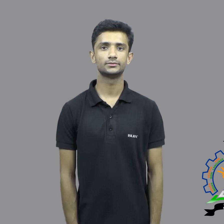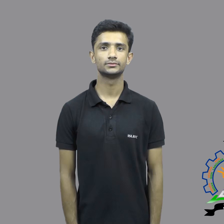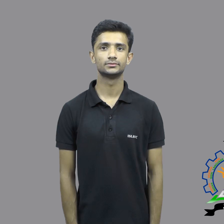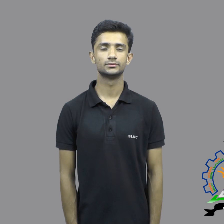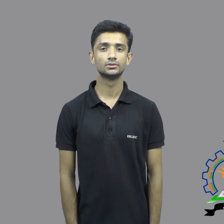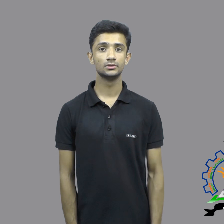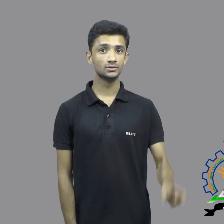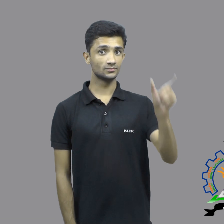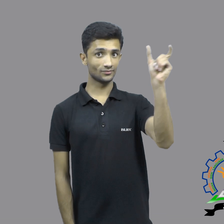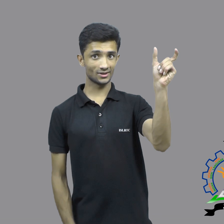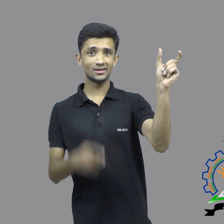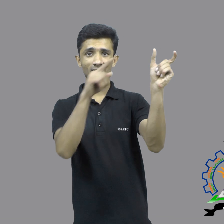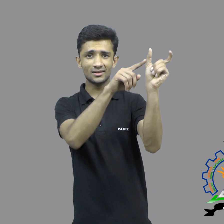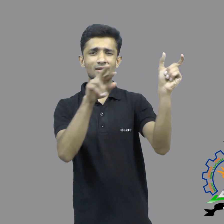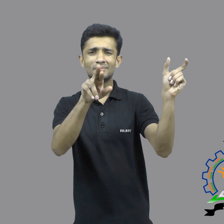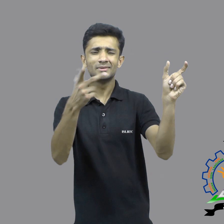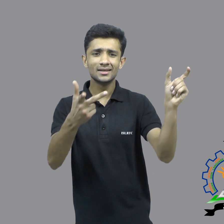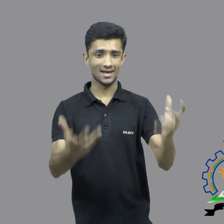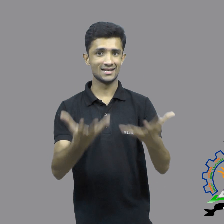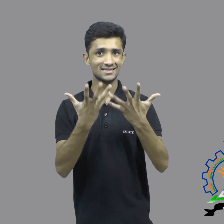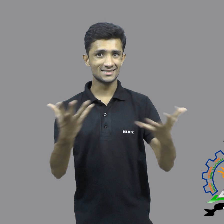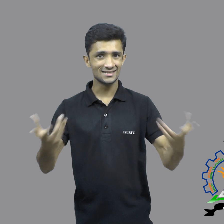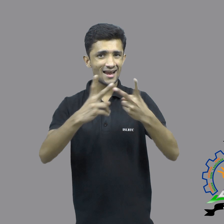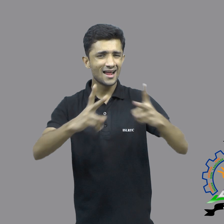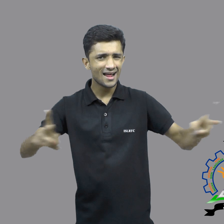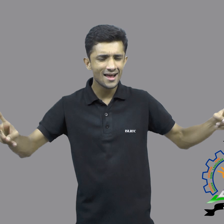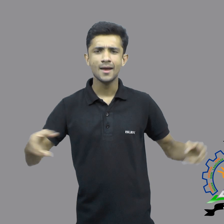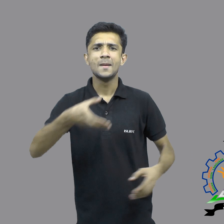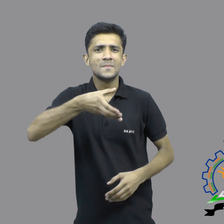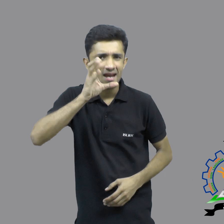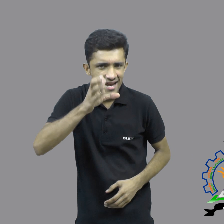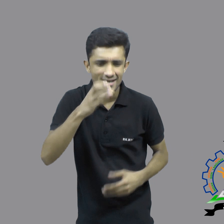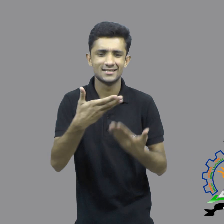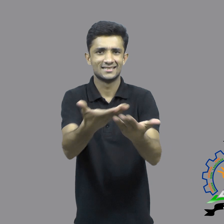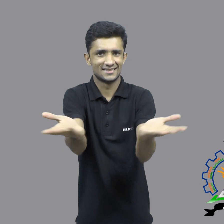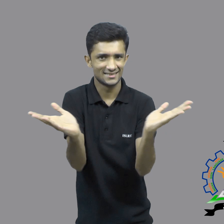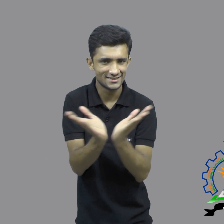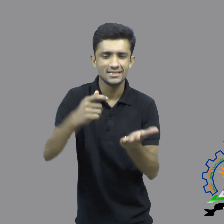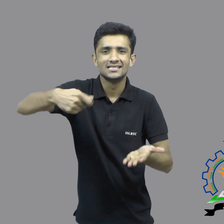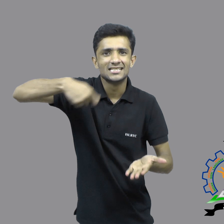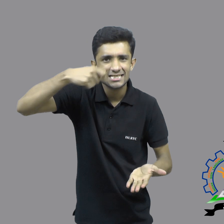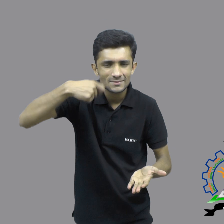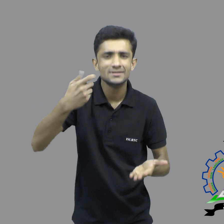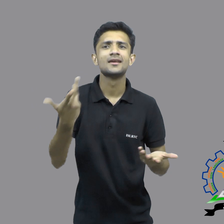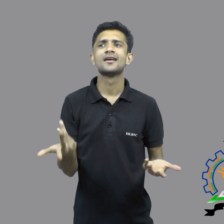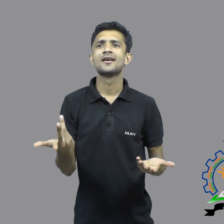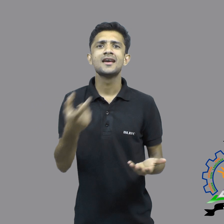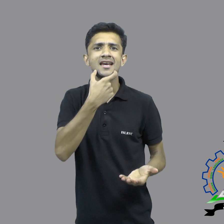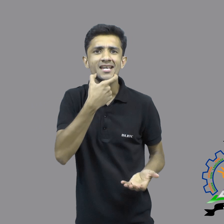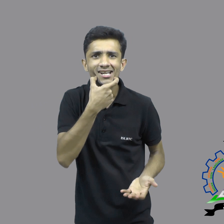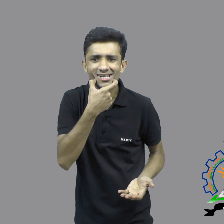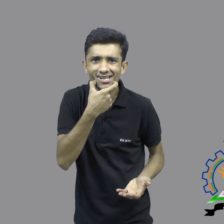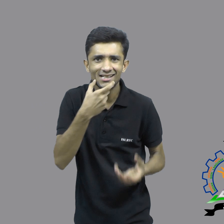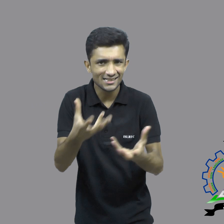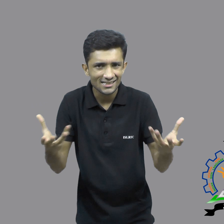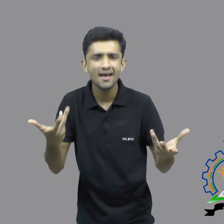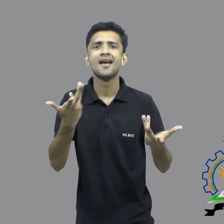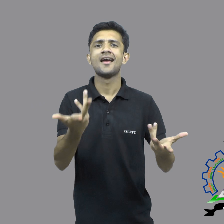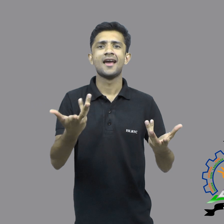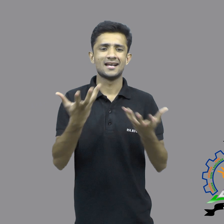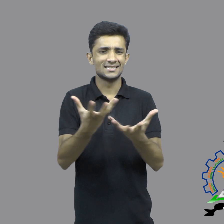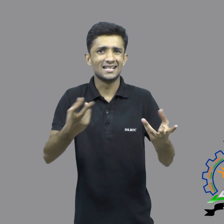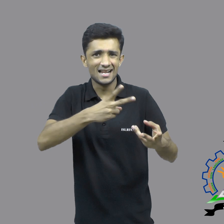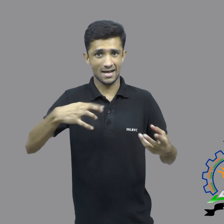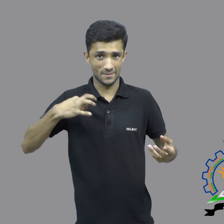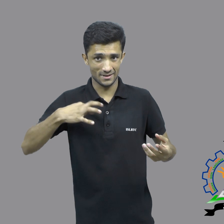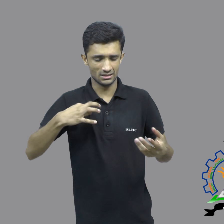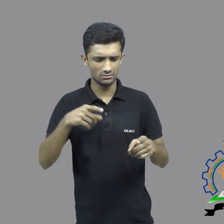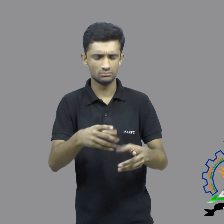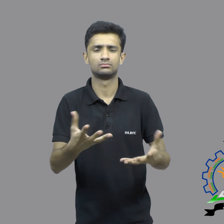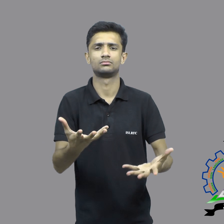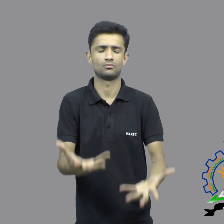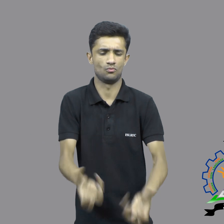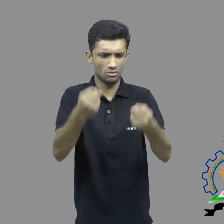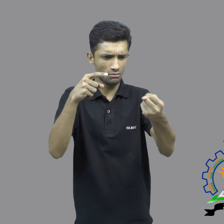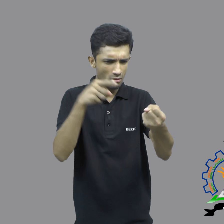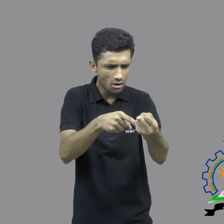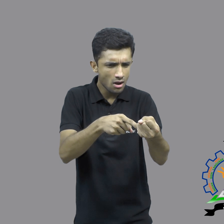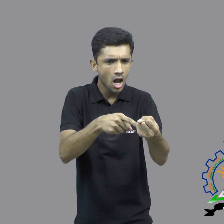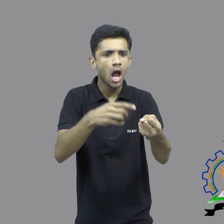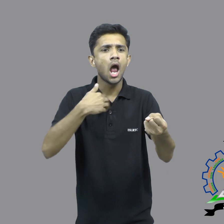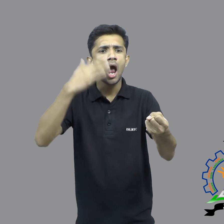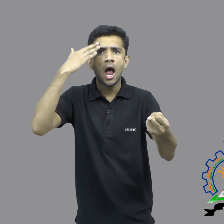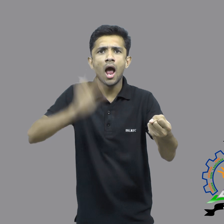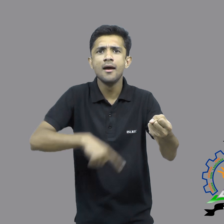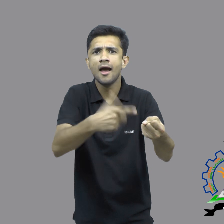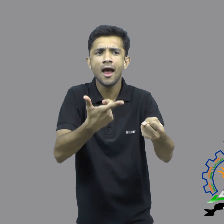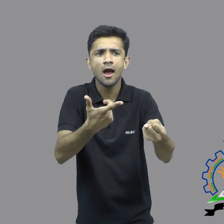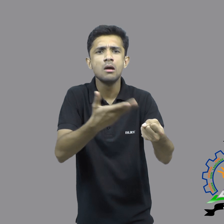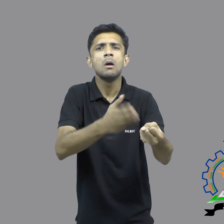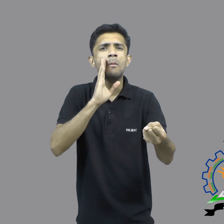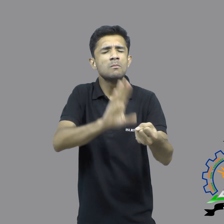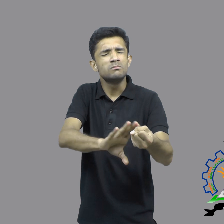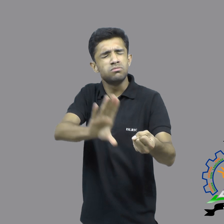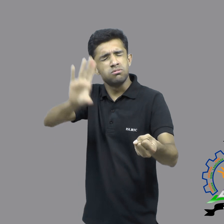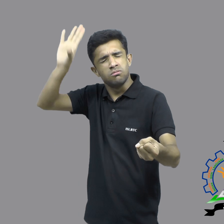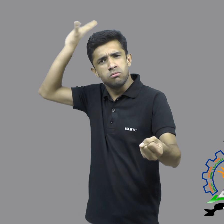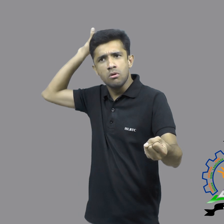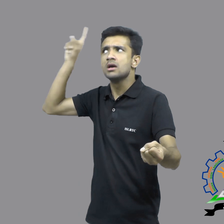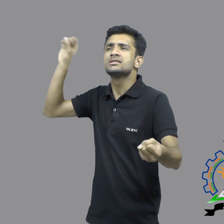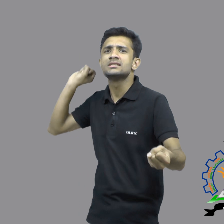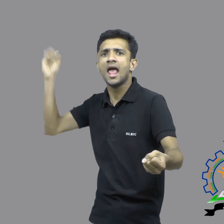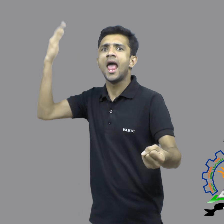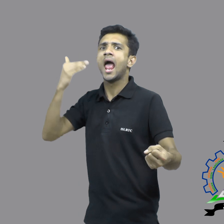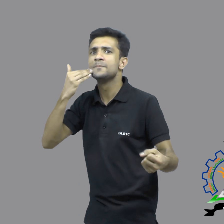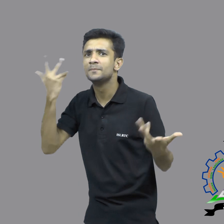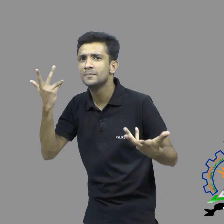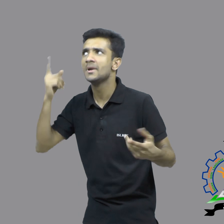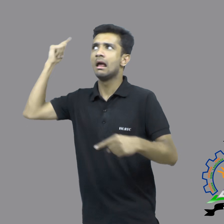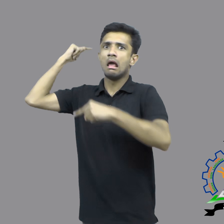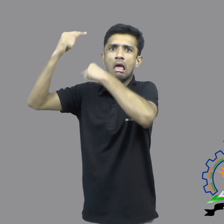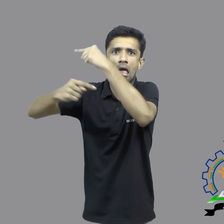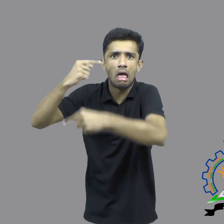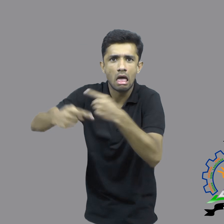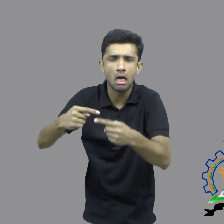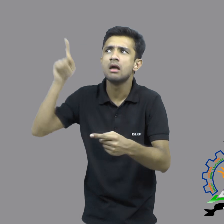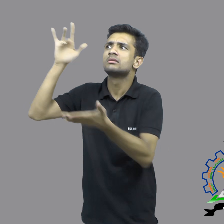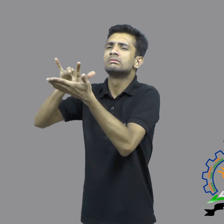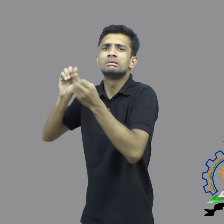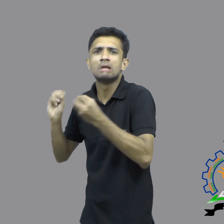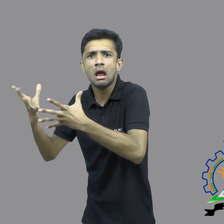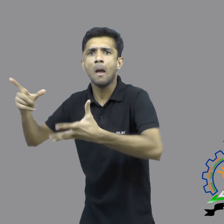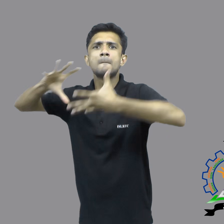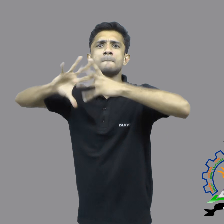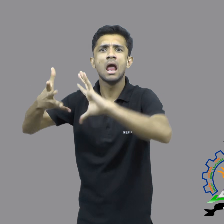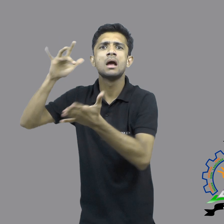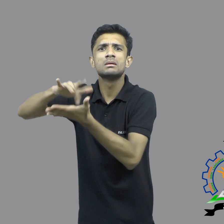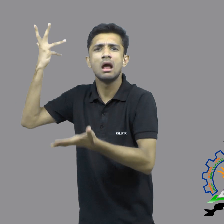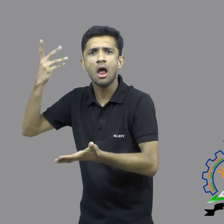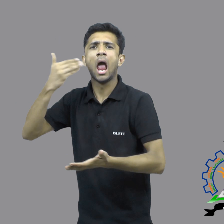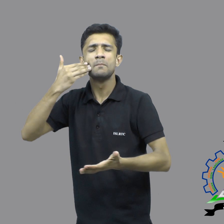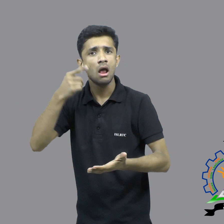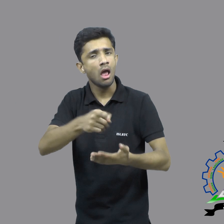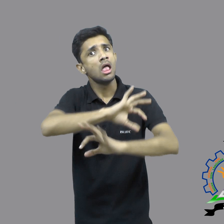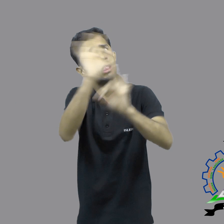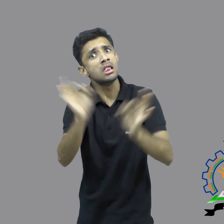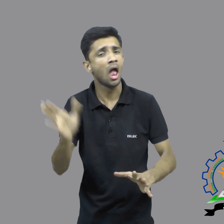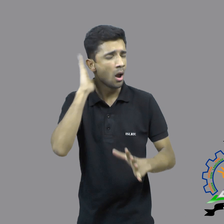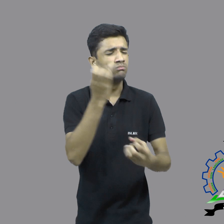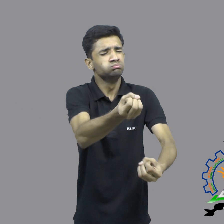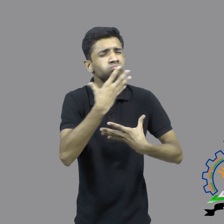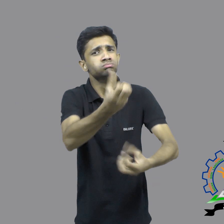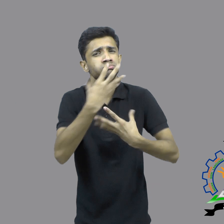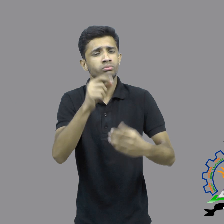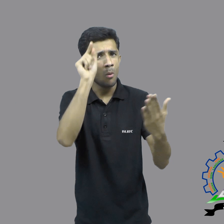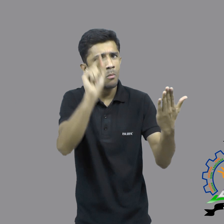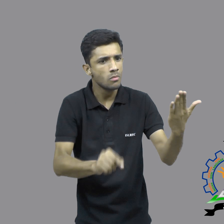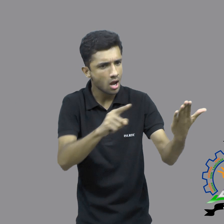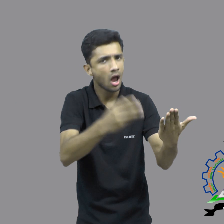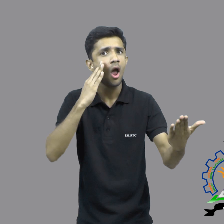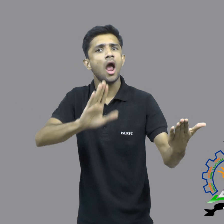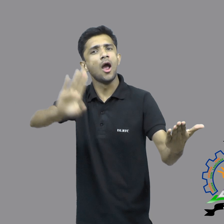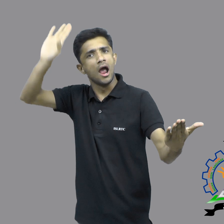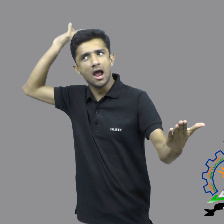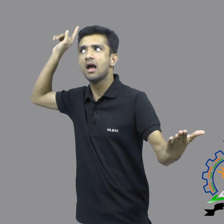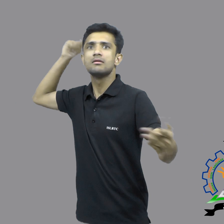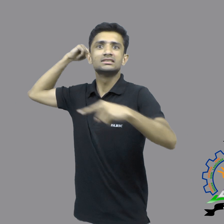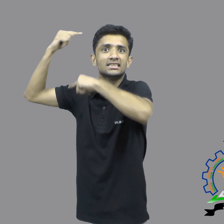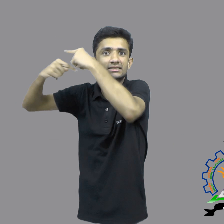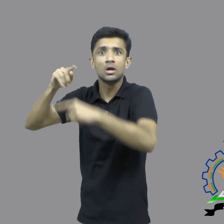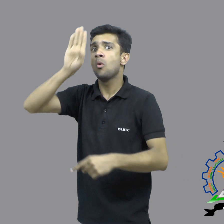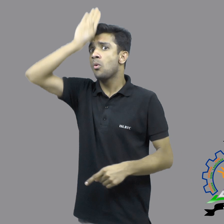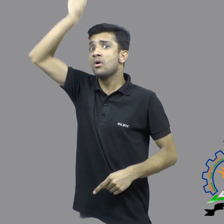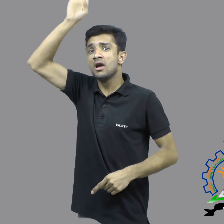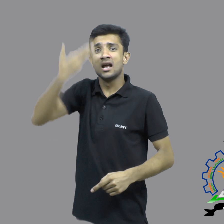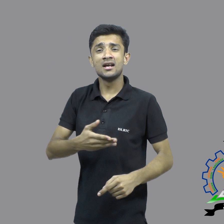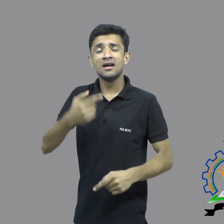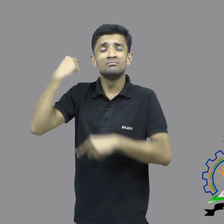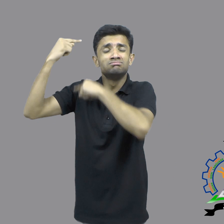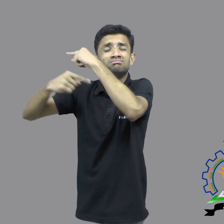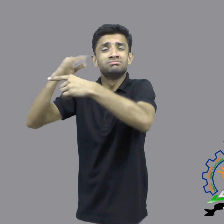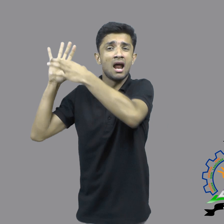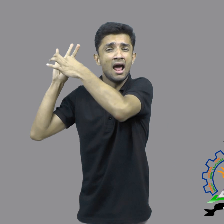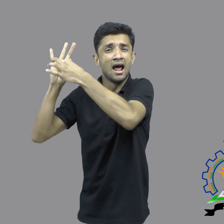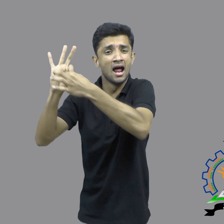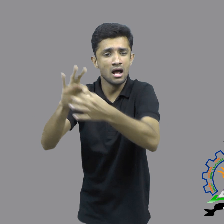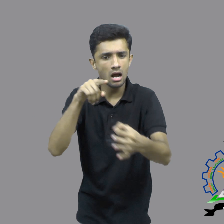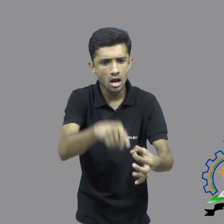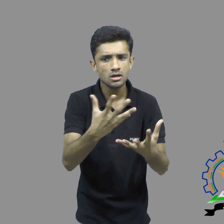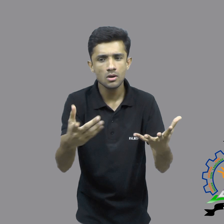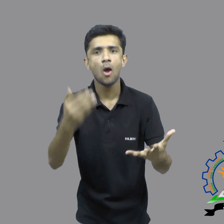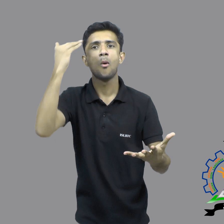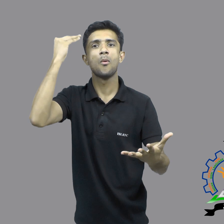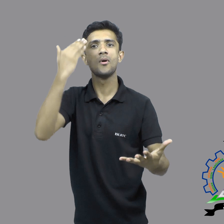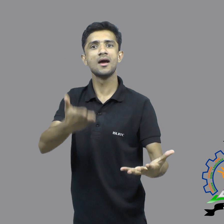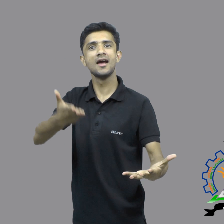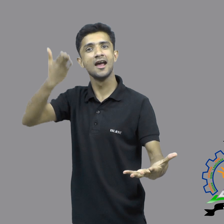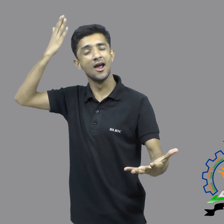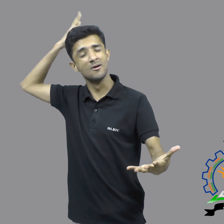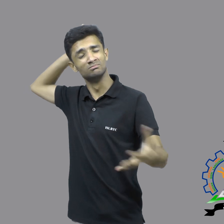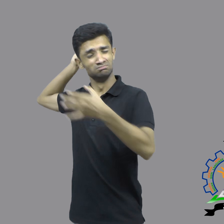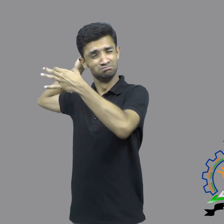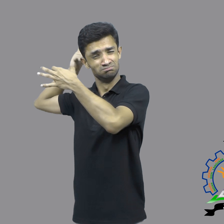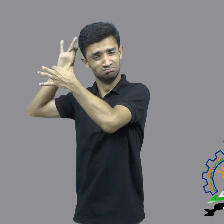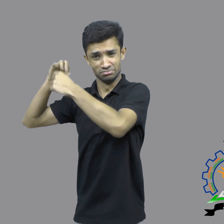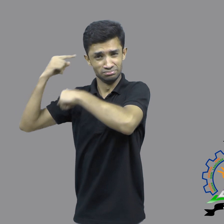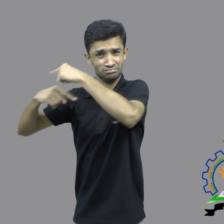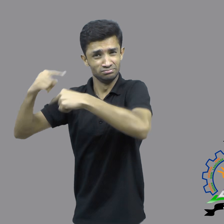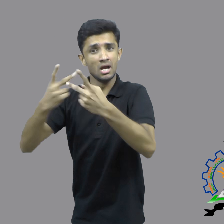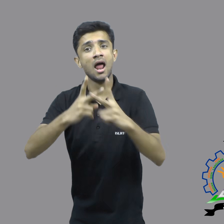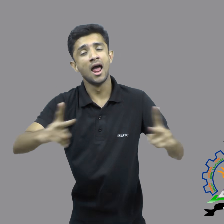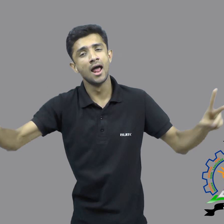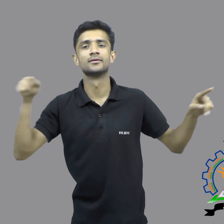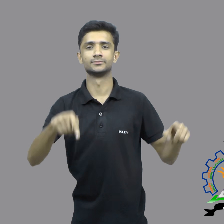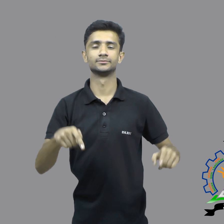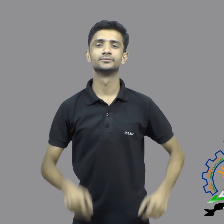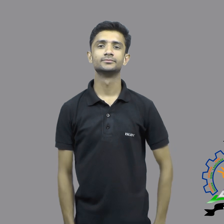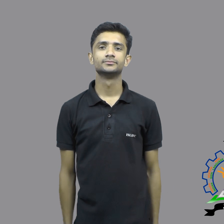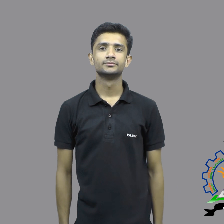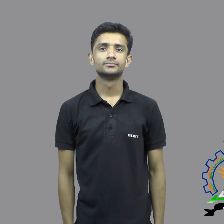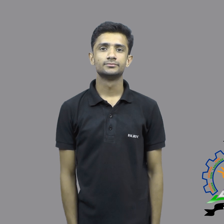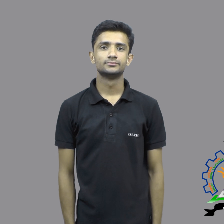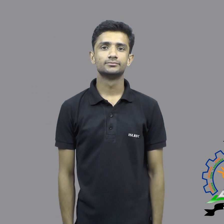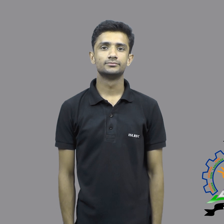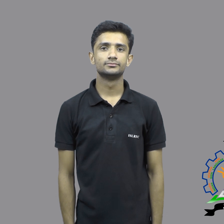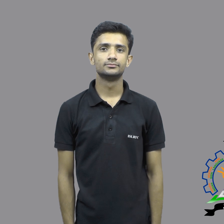Artifact